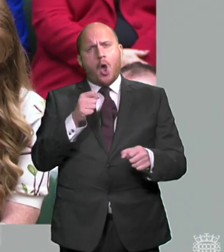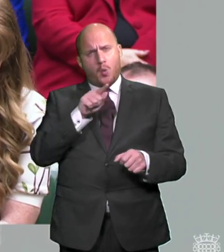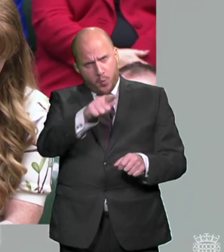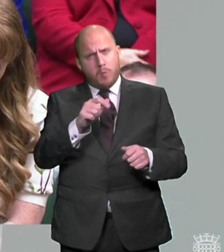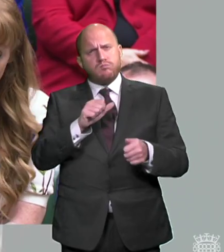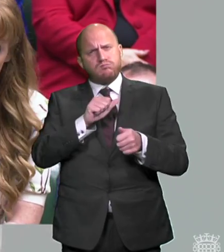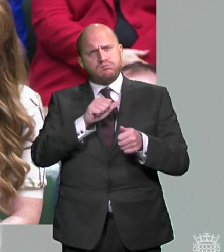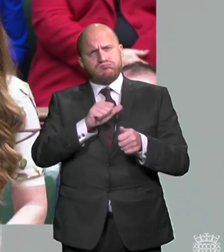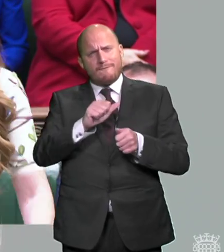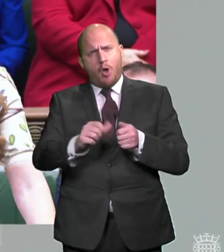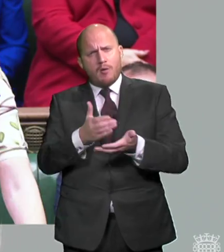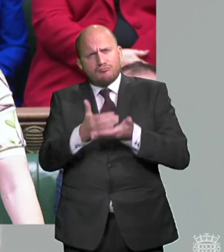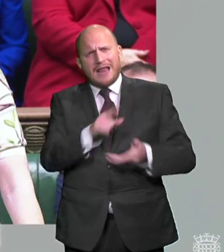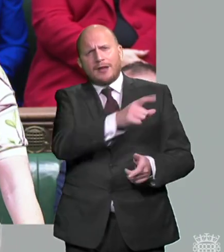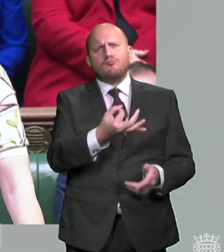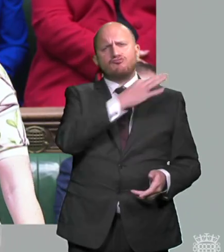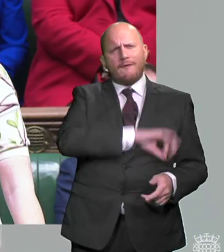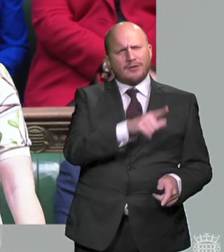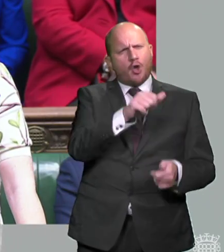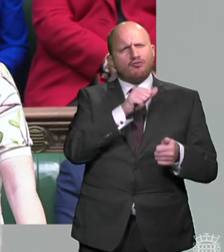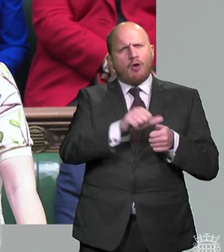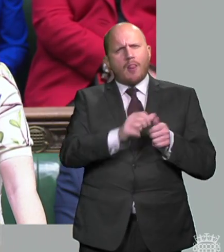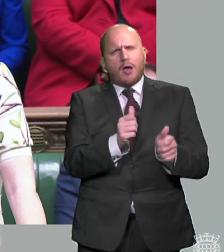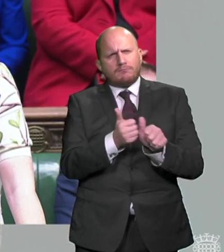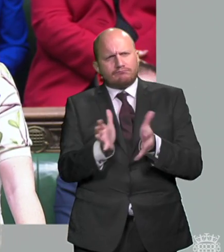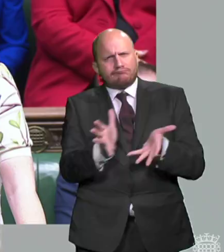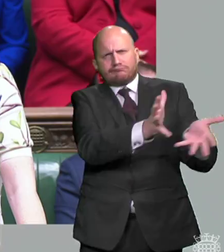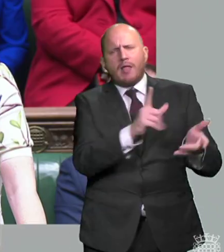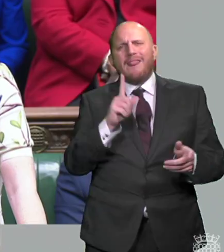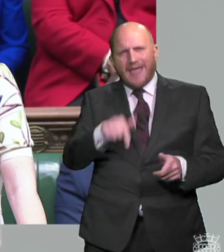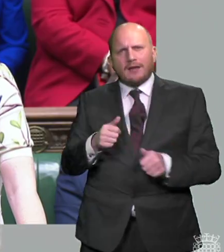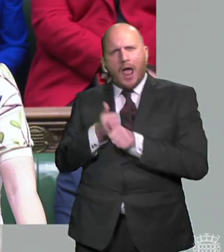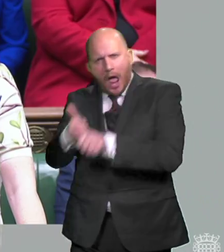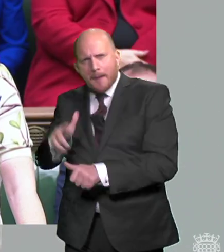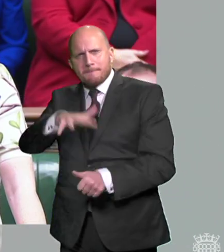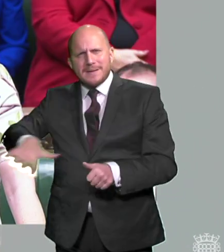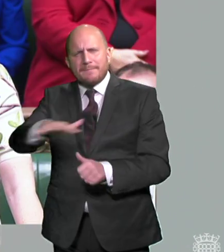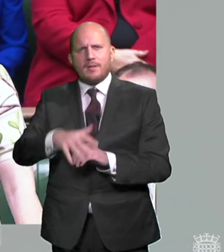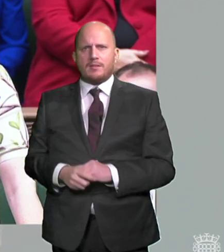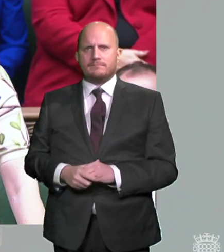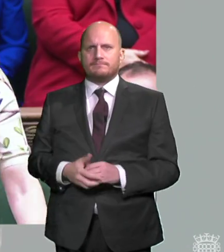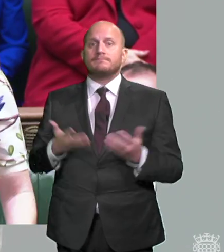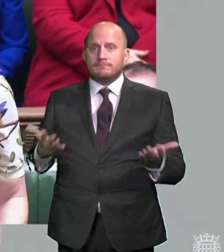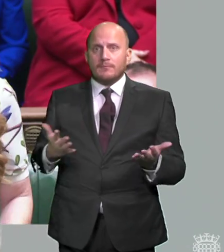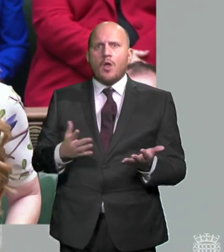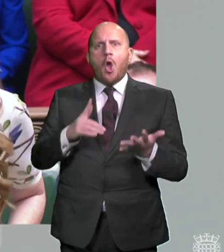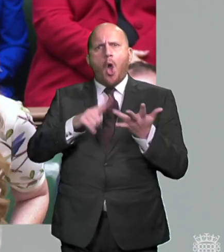There are 38 countries in the OECD’s two-year growth league table.